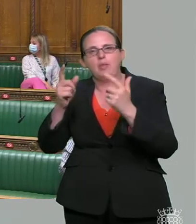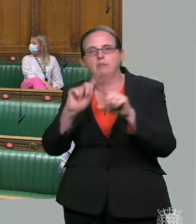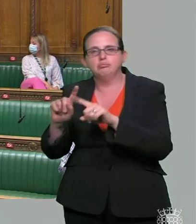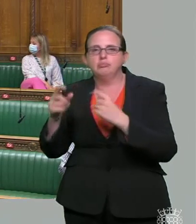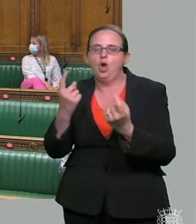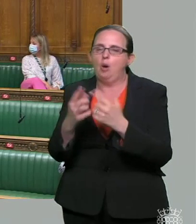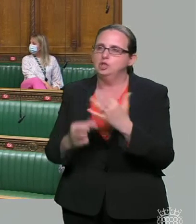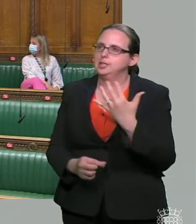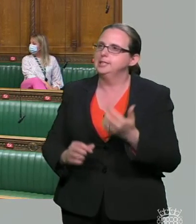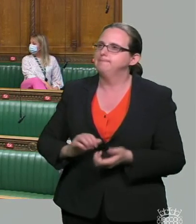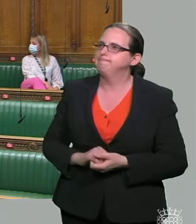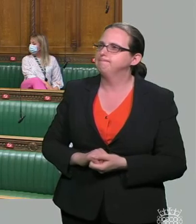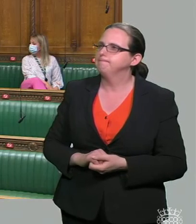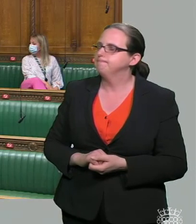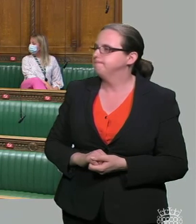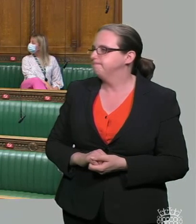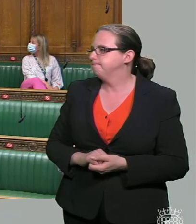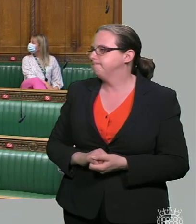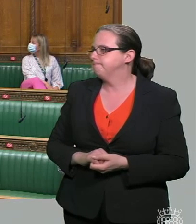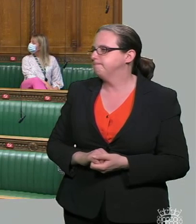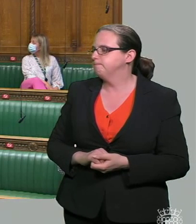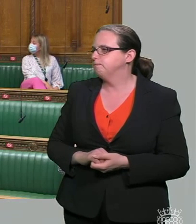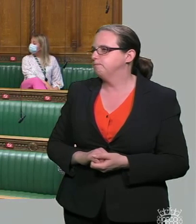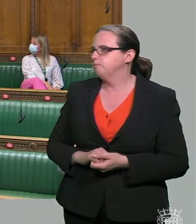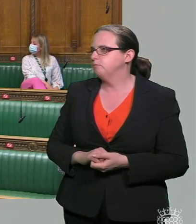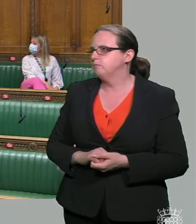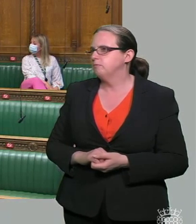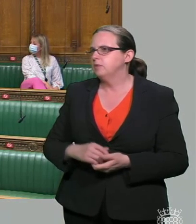We are on a mission in the east midlands to create 84,000 jobs for local people.